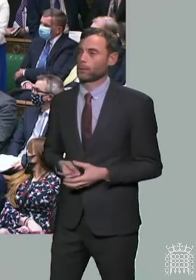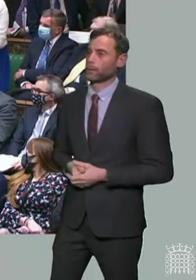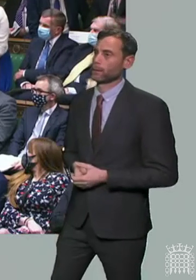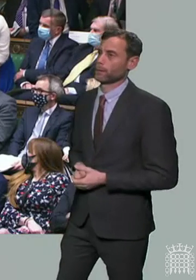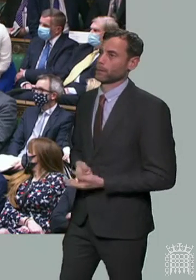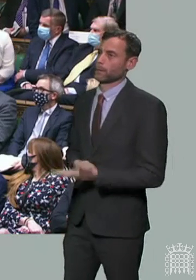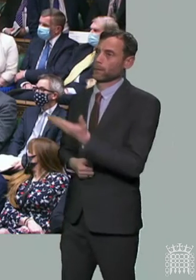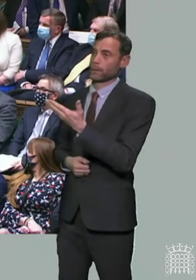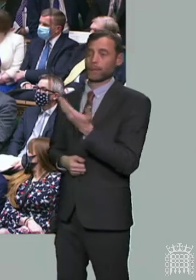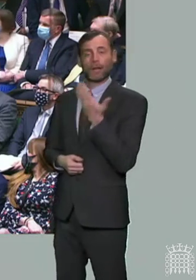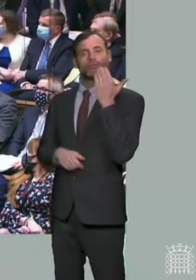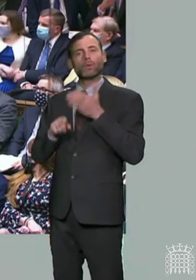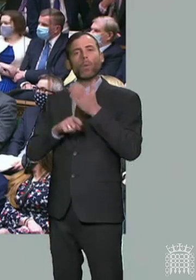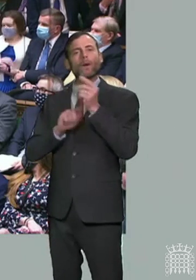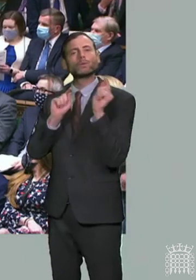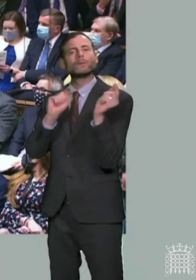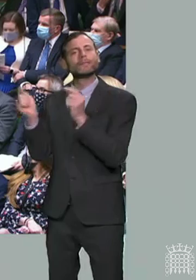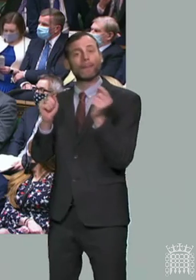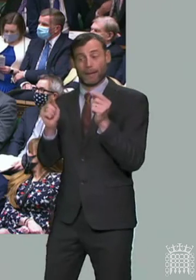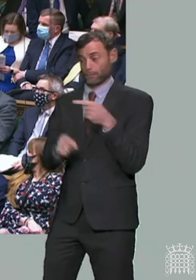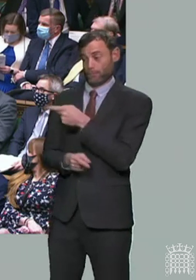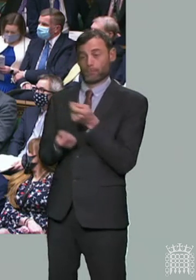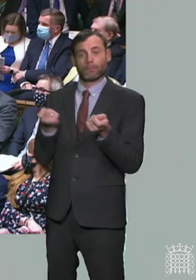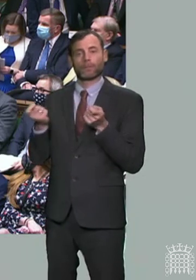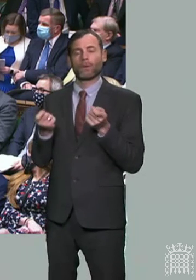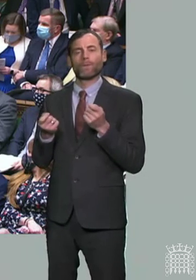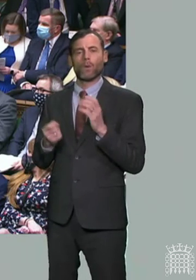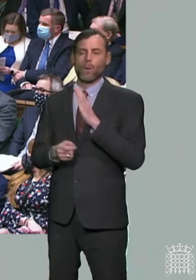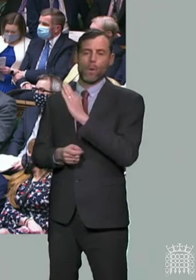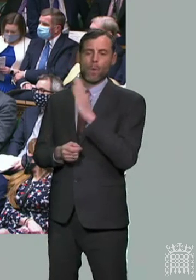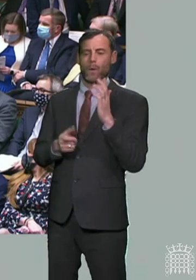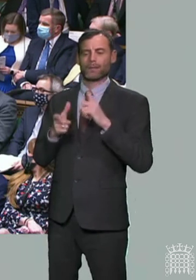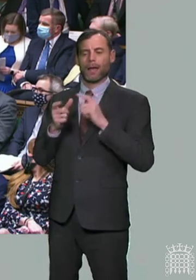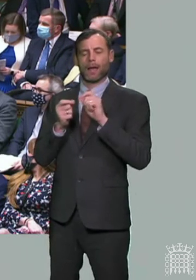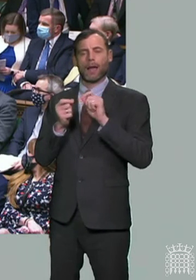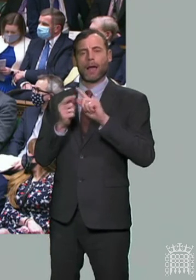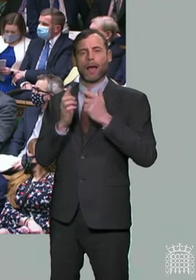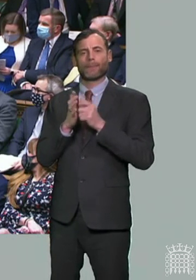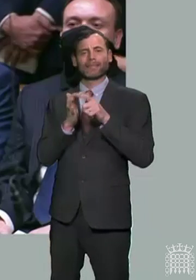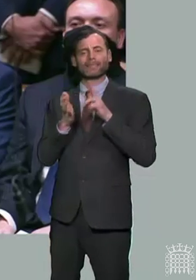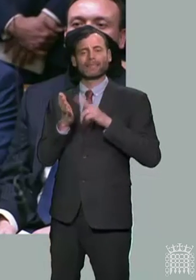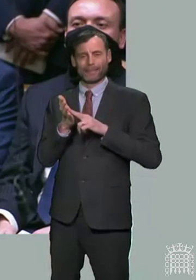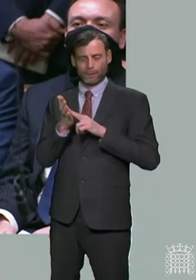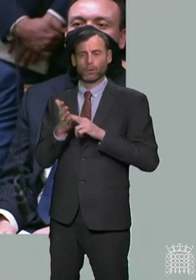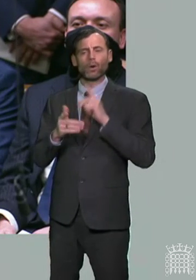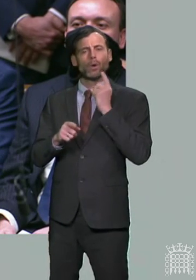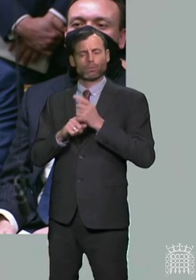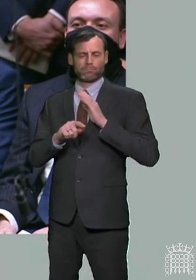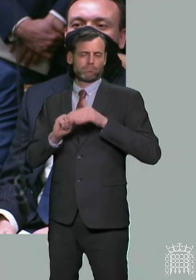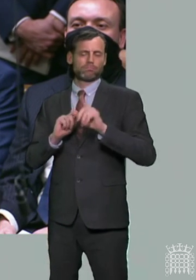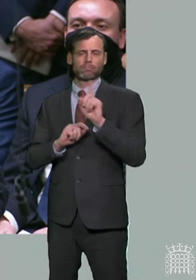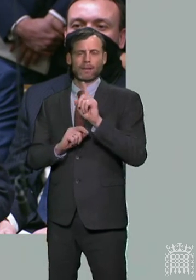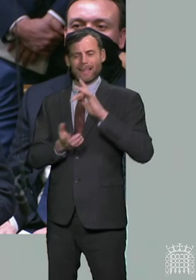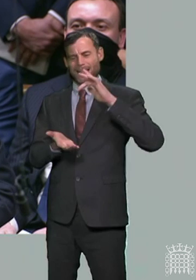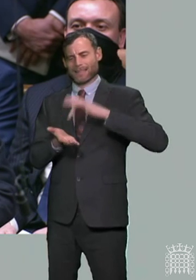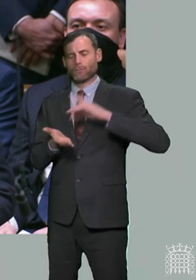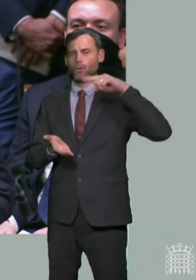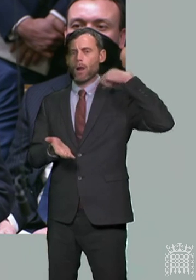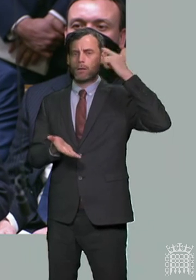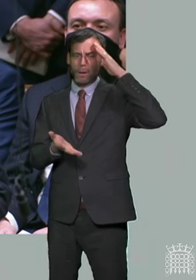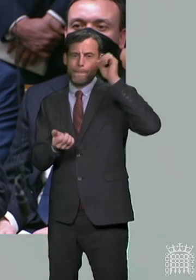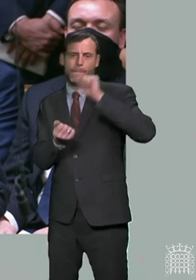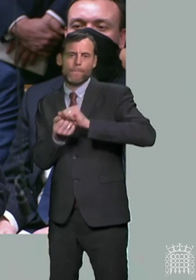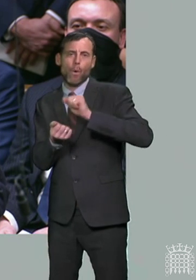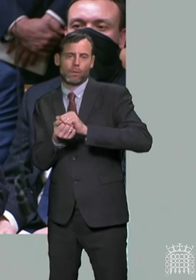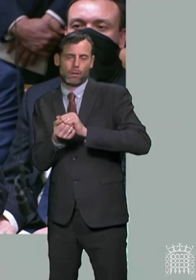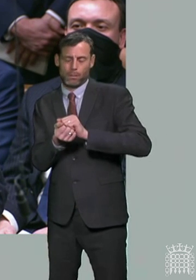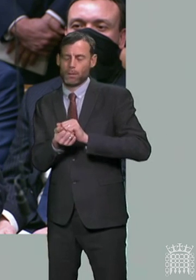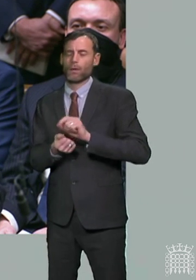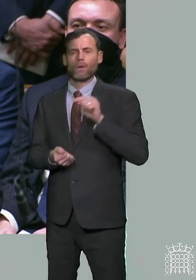I recently attended a debate held by my hon. Friend the Member for West Aberdeenshire and Kincardine seeking a central London memorial for the Photographic Reconnaissance Unit.